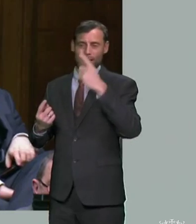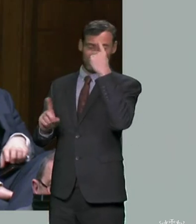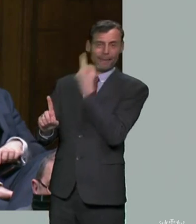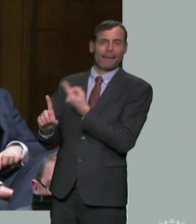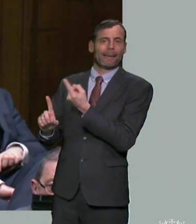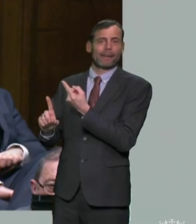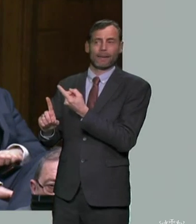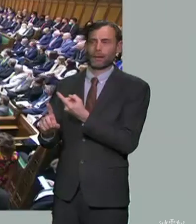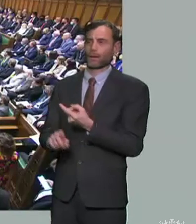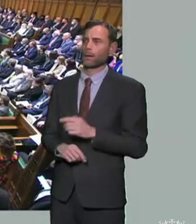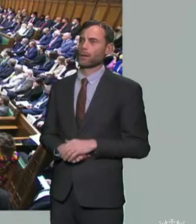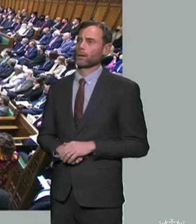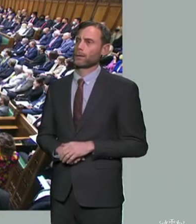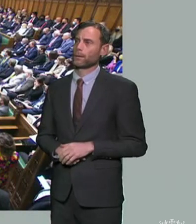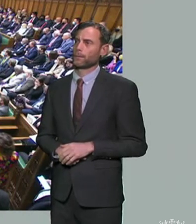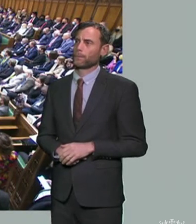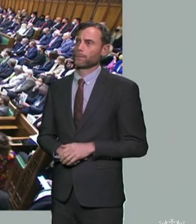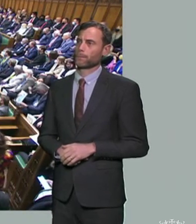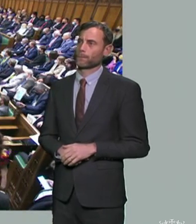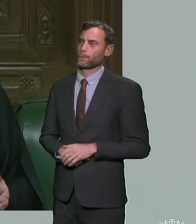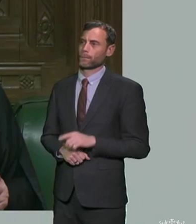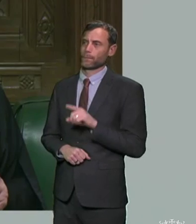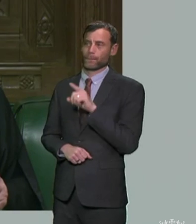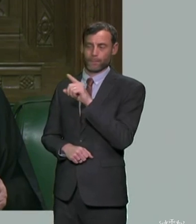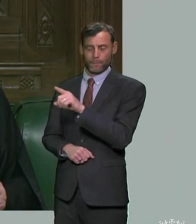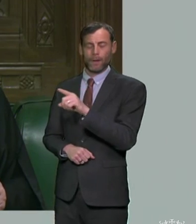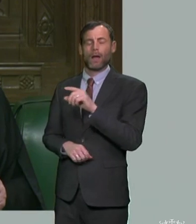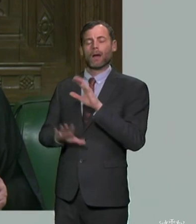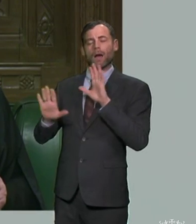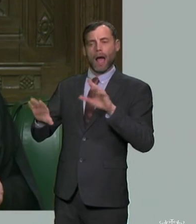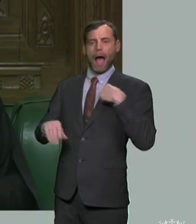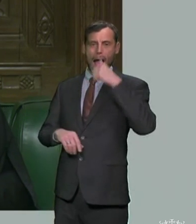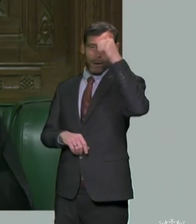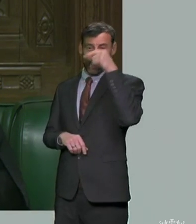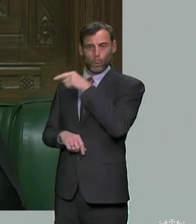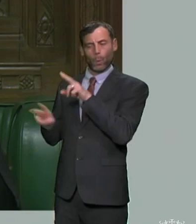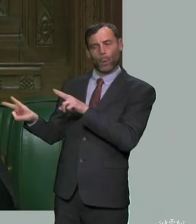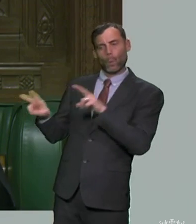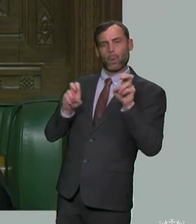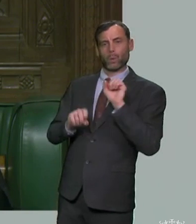Order. I know that you are repeating what your constituents said, but I want more moderate and temperate language.